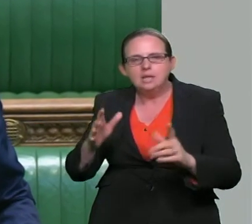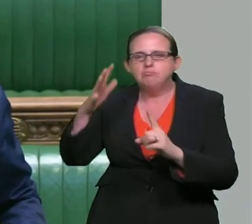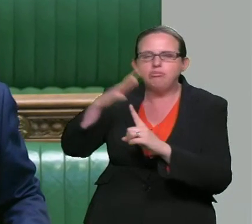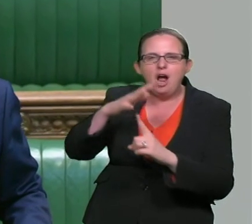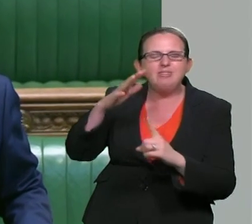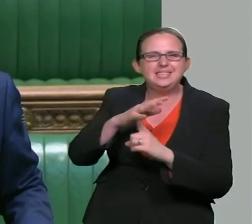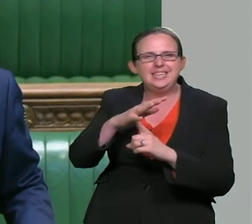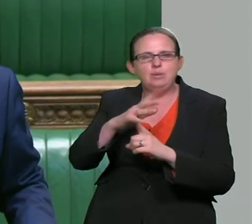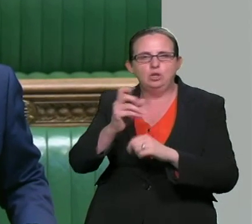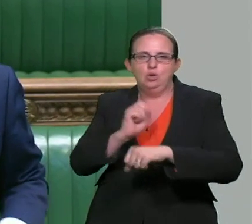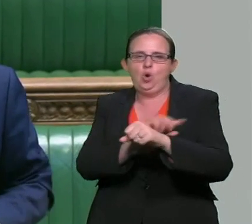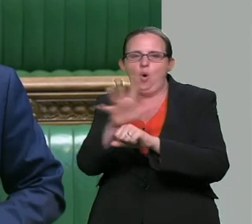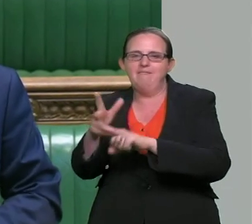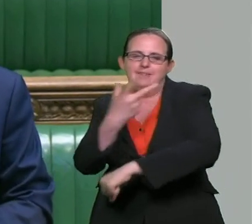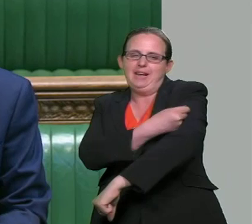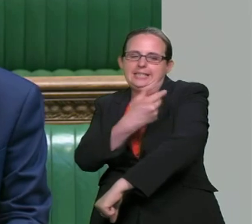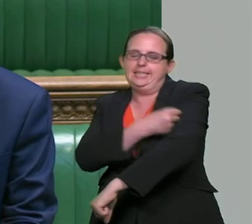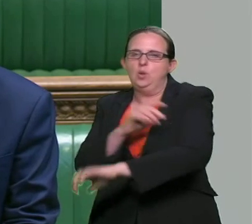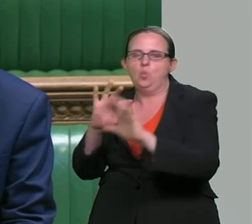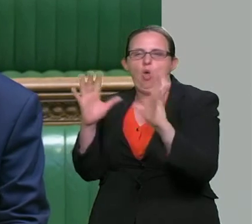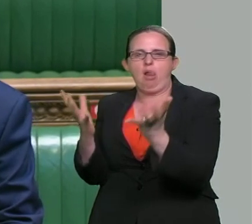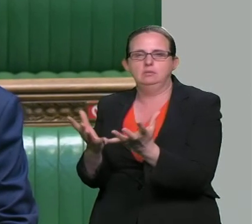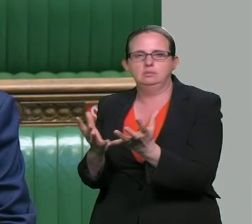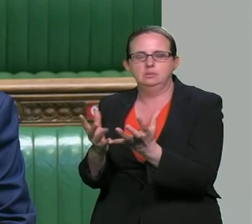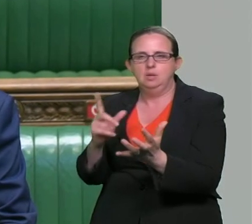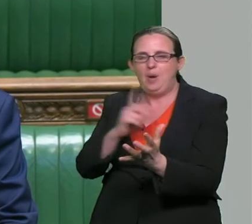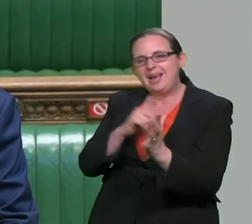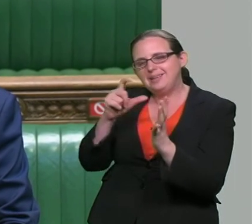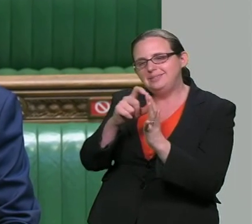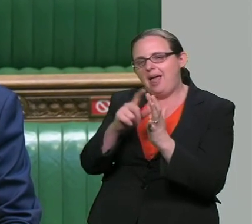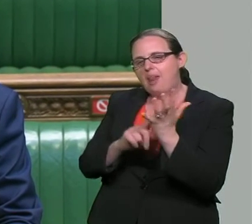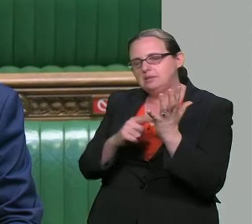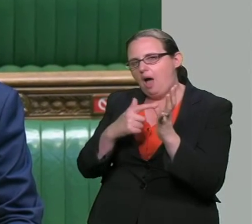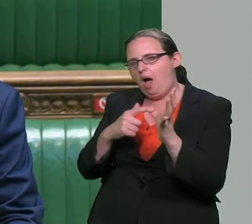As the delta variant shows, nobody is safe from this virus until everybody is safe.